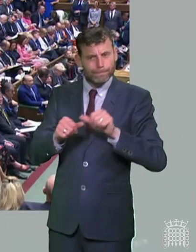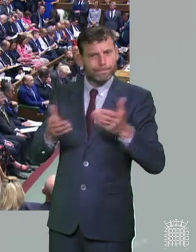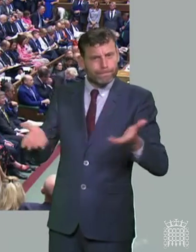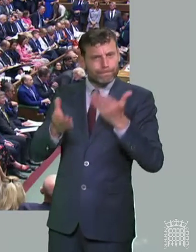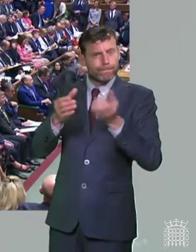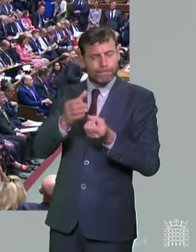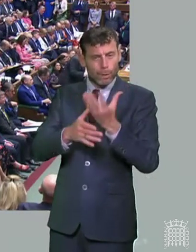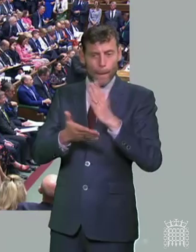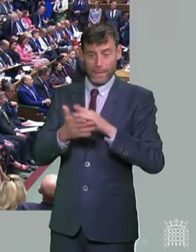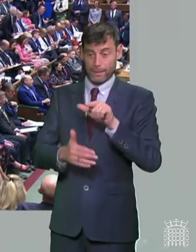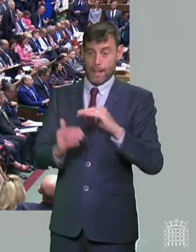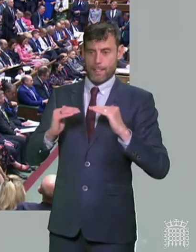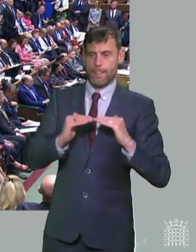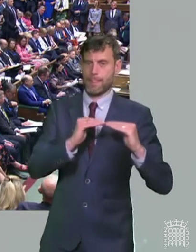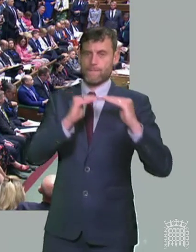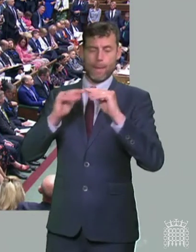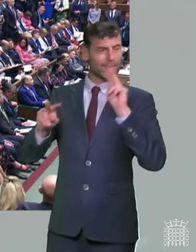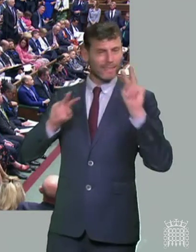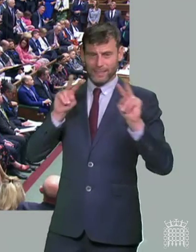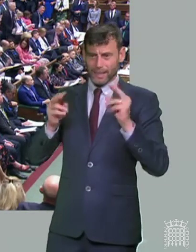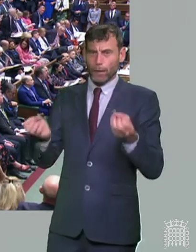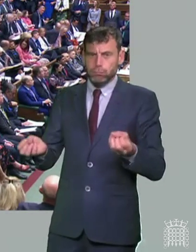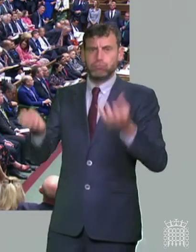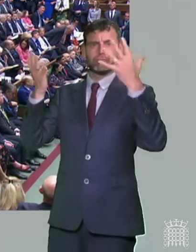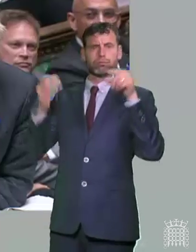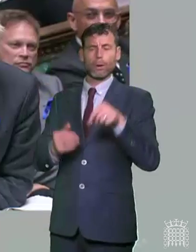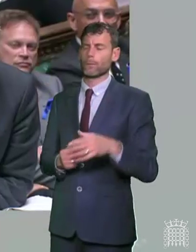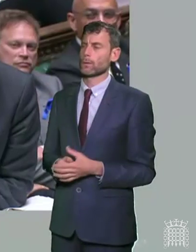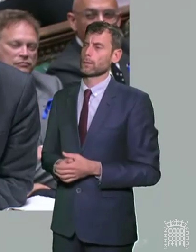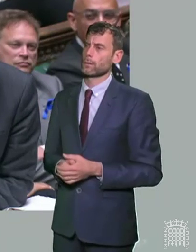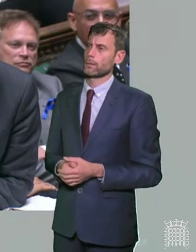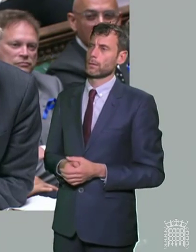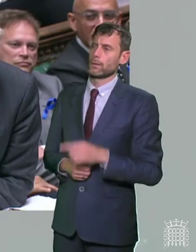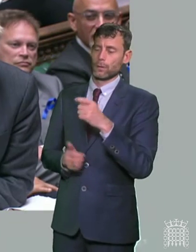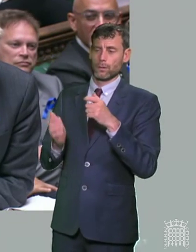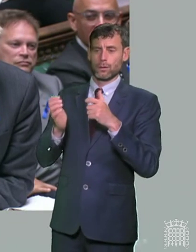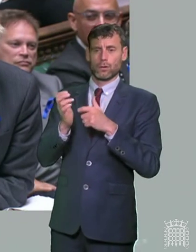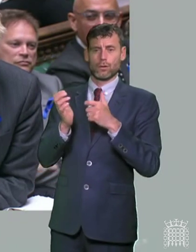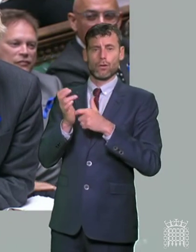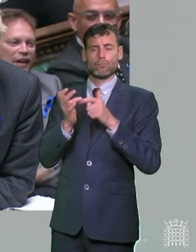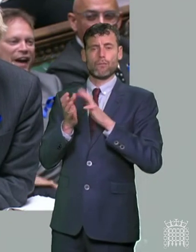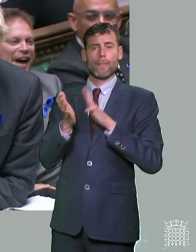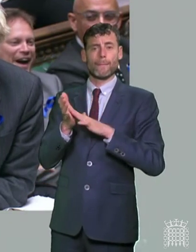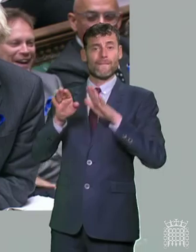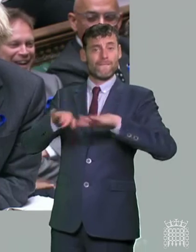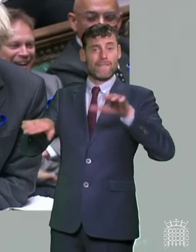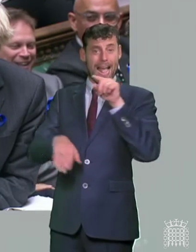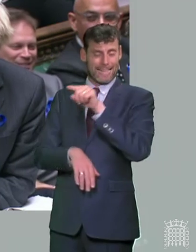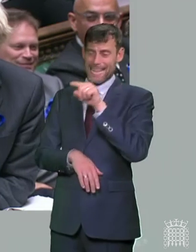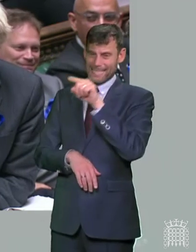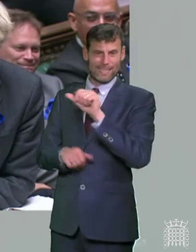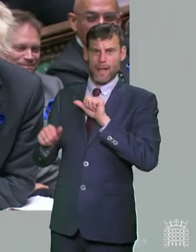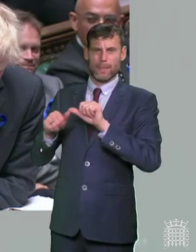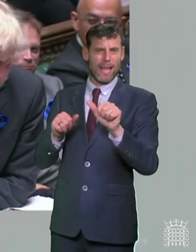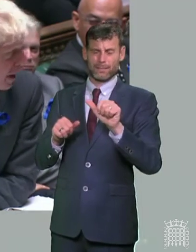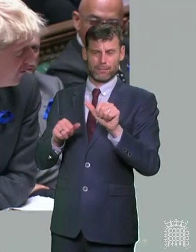My honourable Friend is probably the best Member for Rother Valley we have ever had.